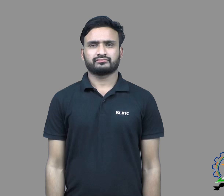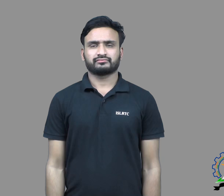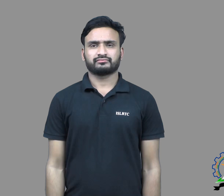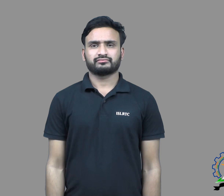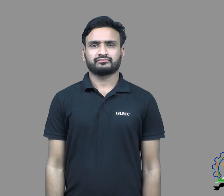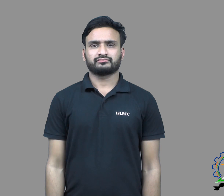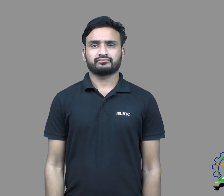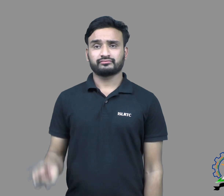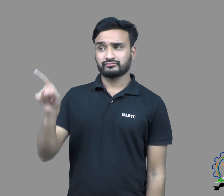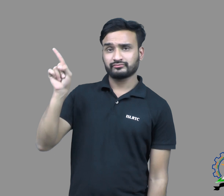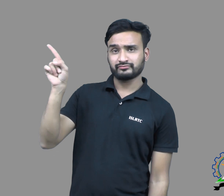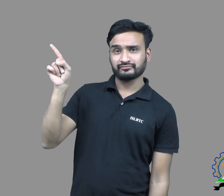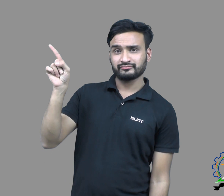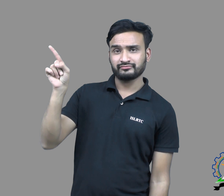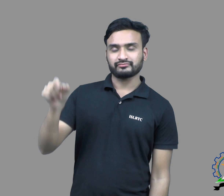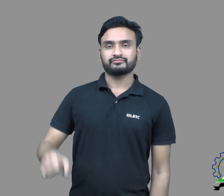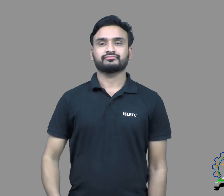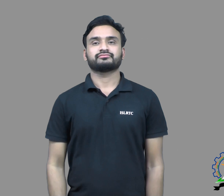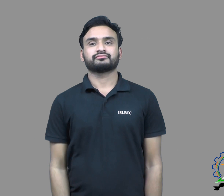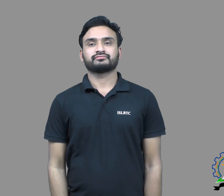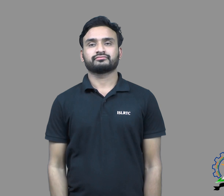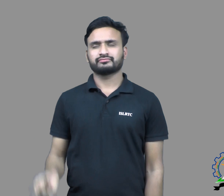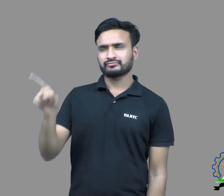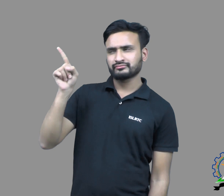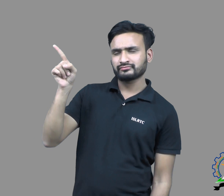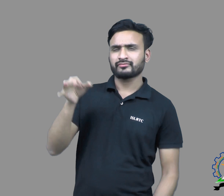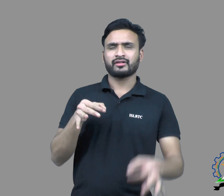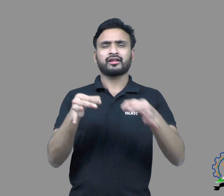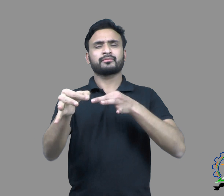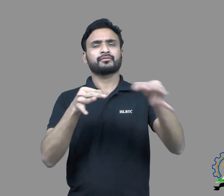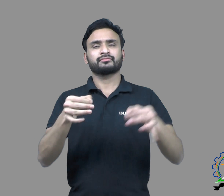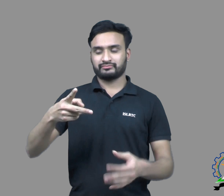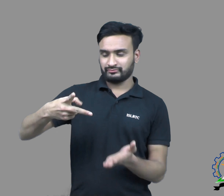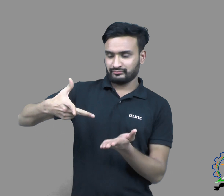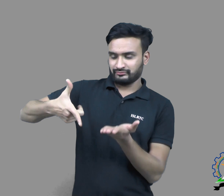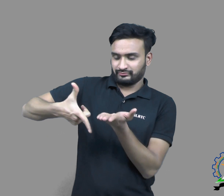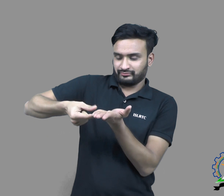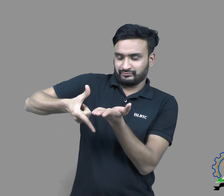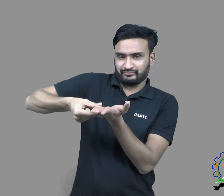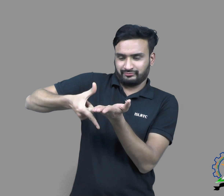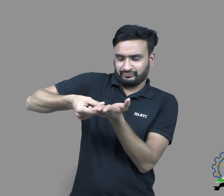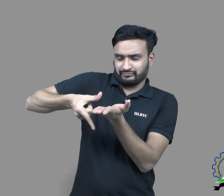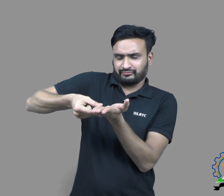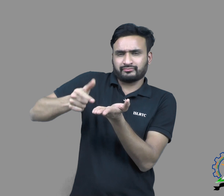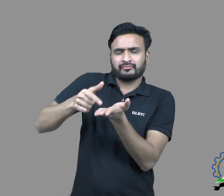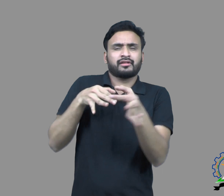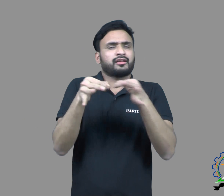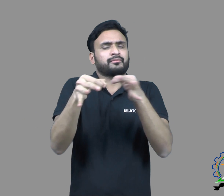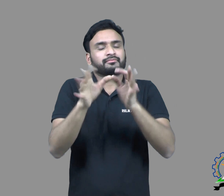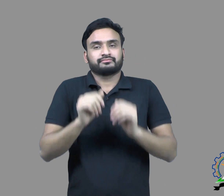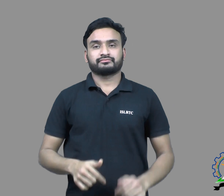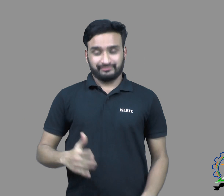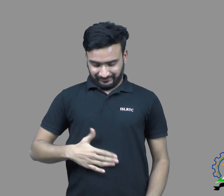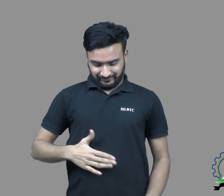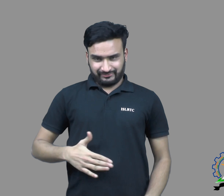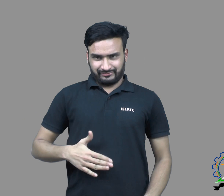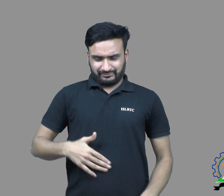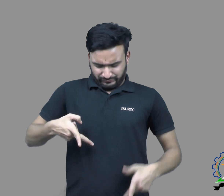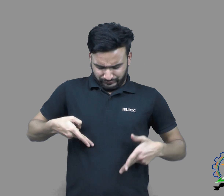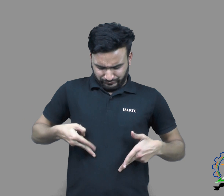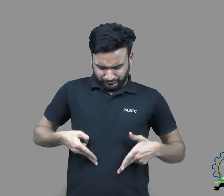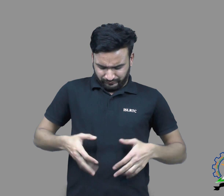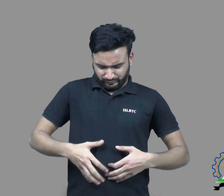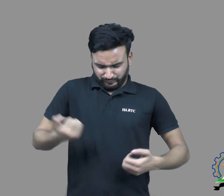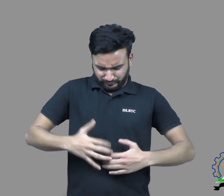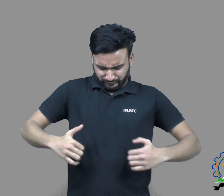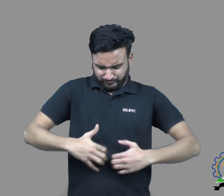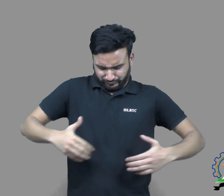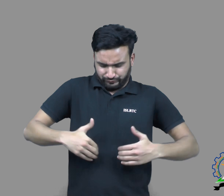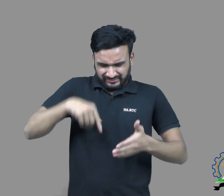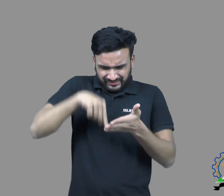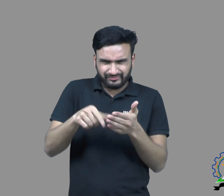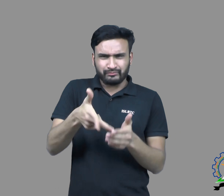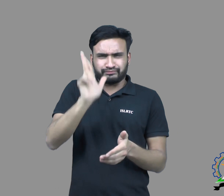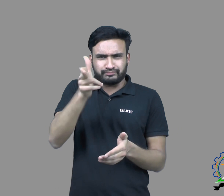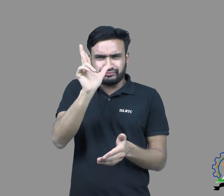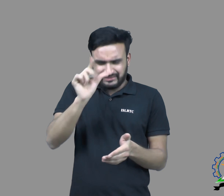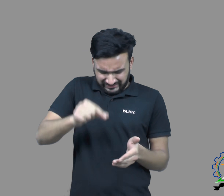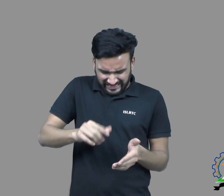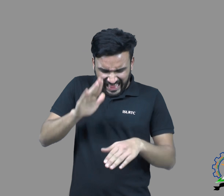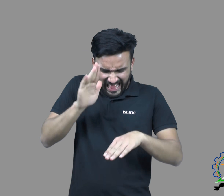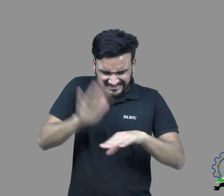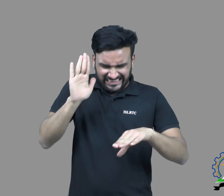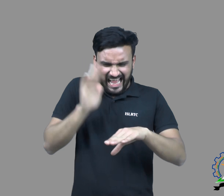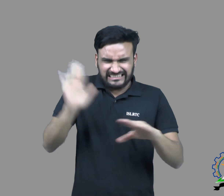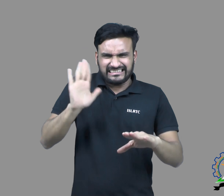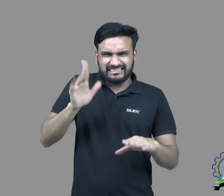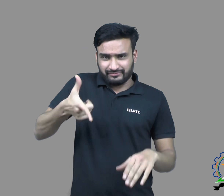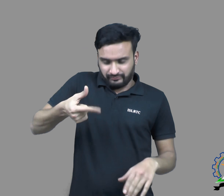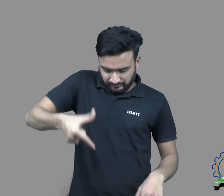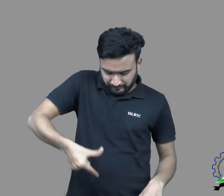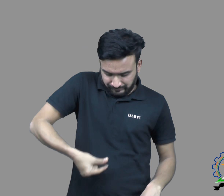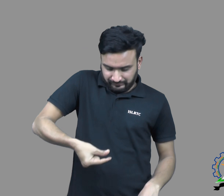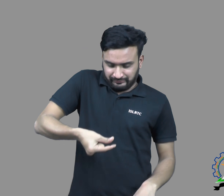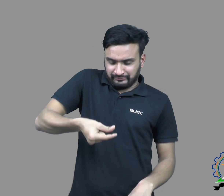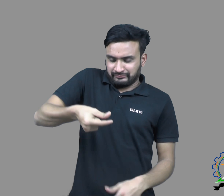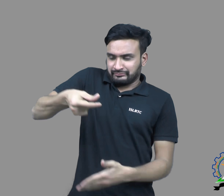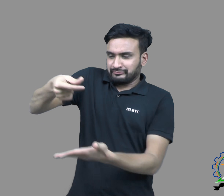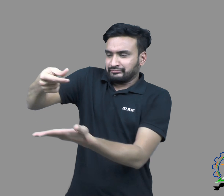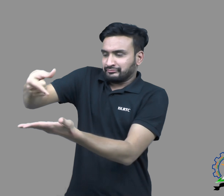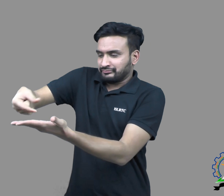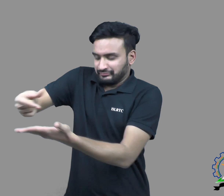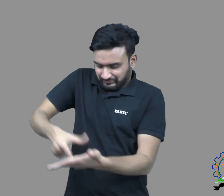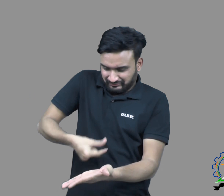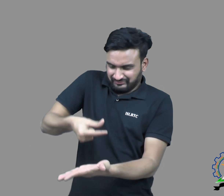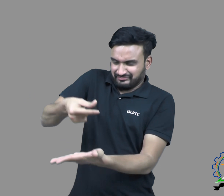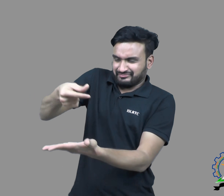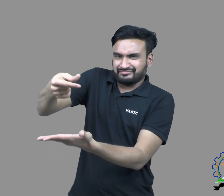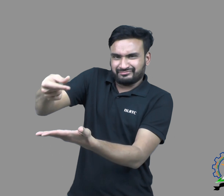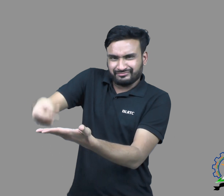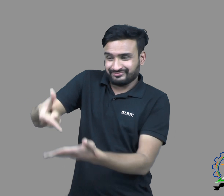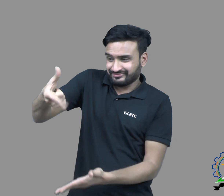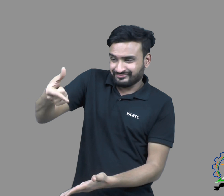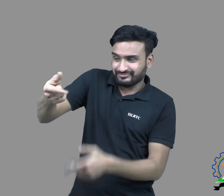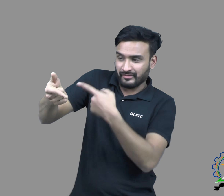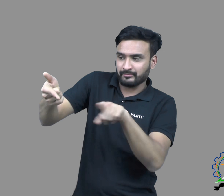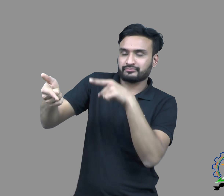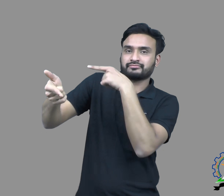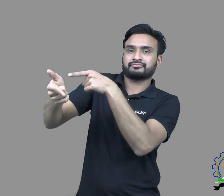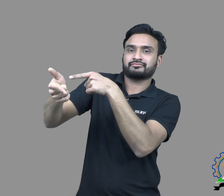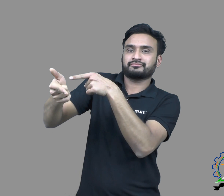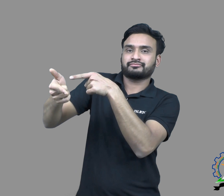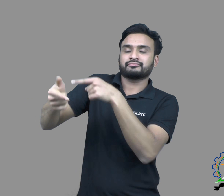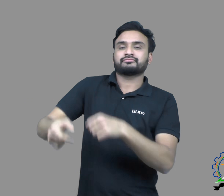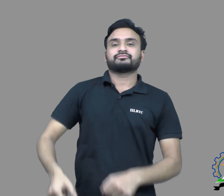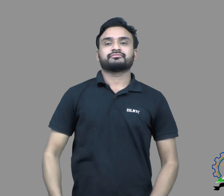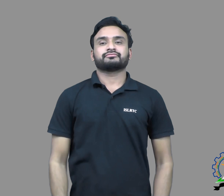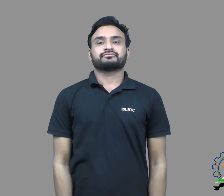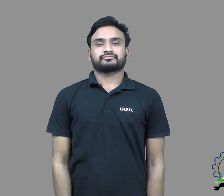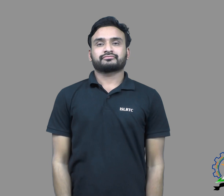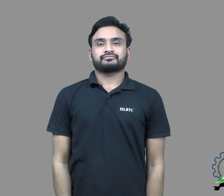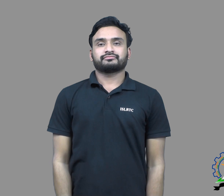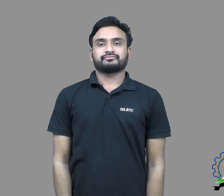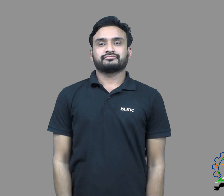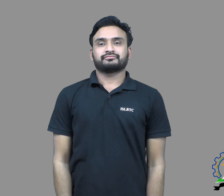Forceps